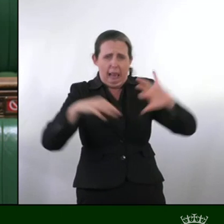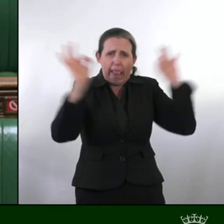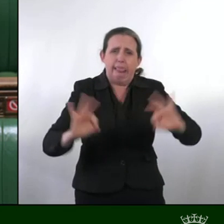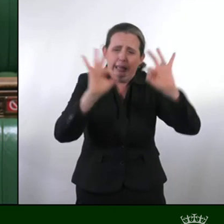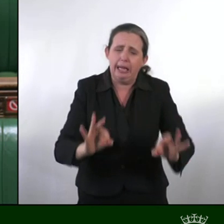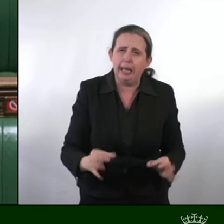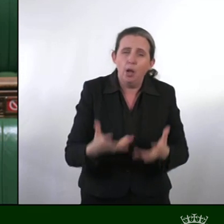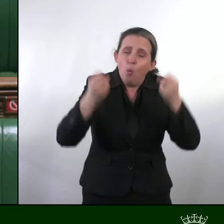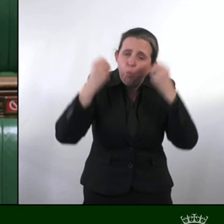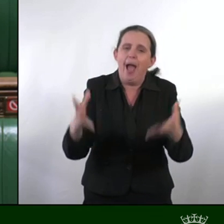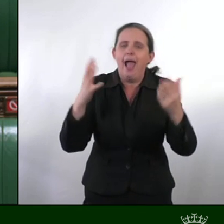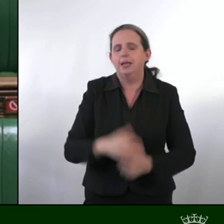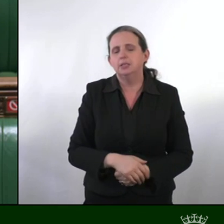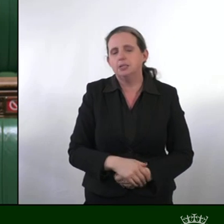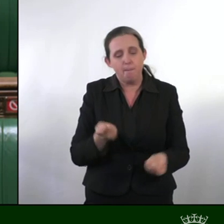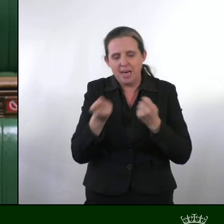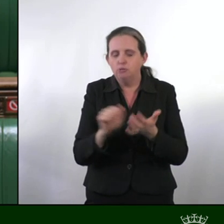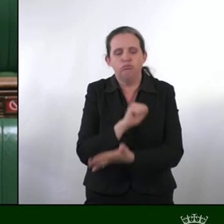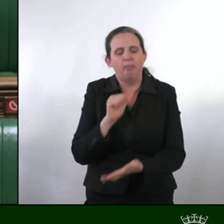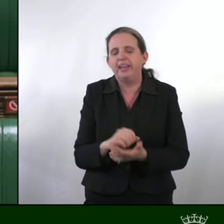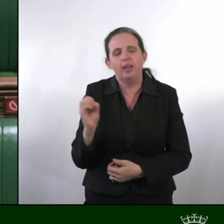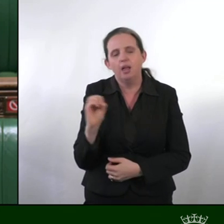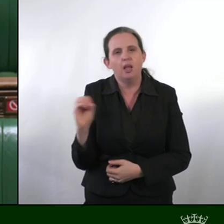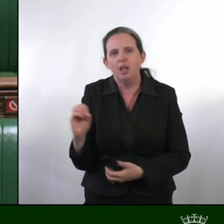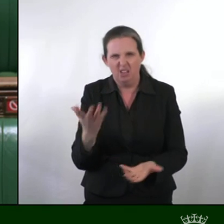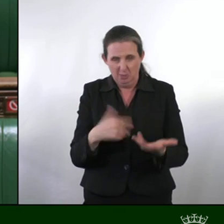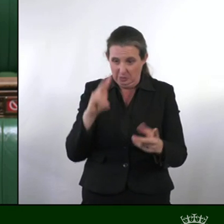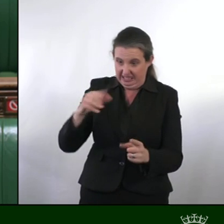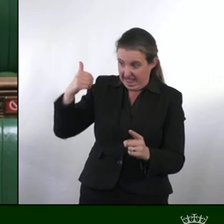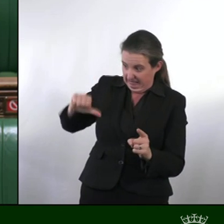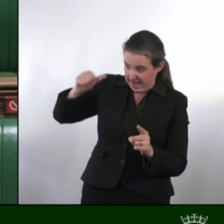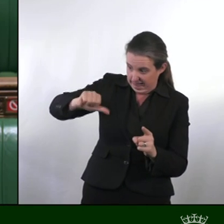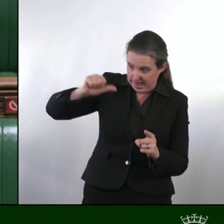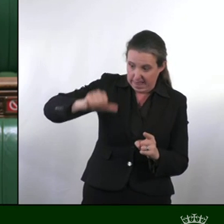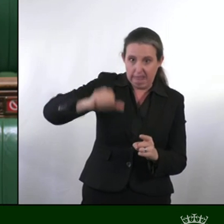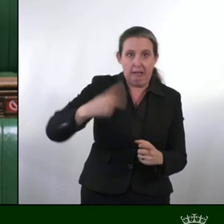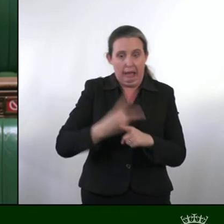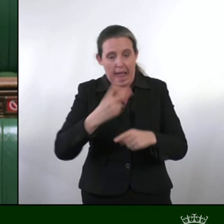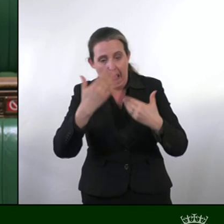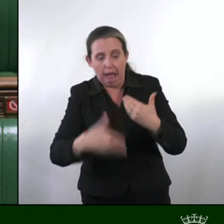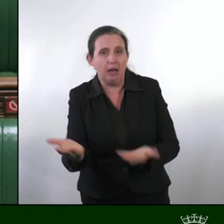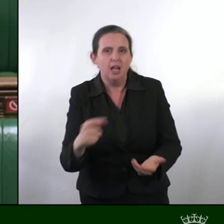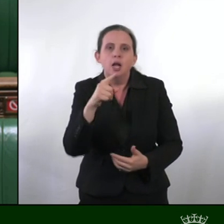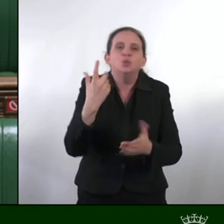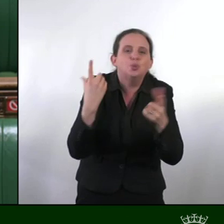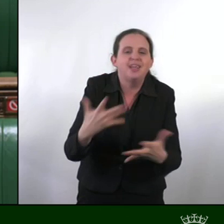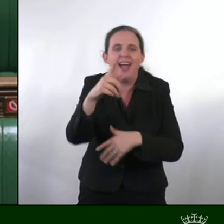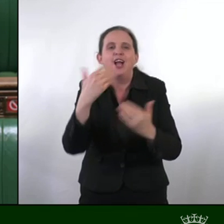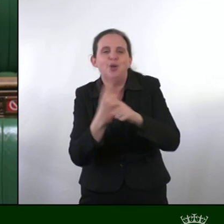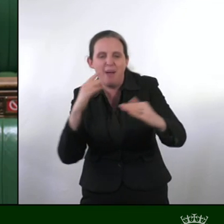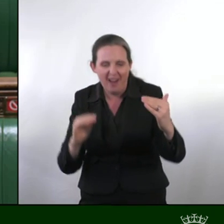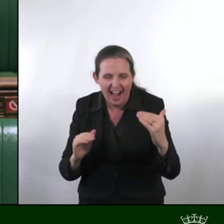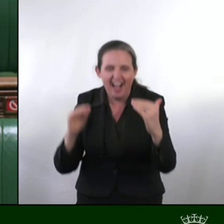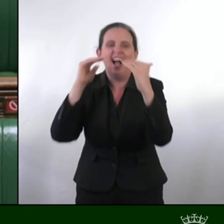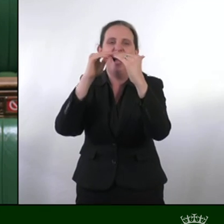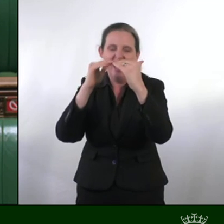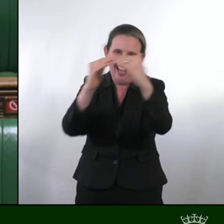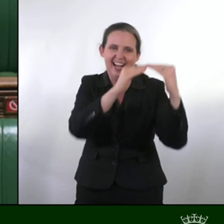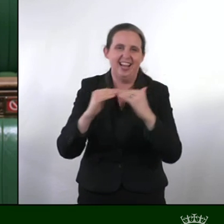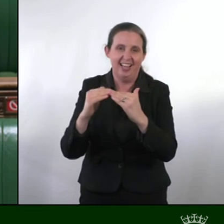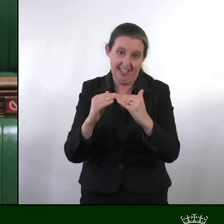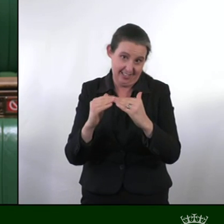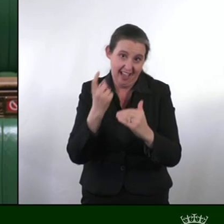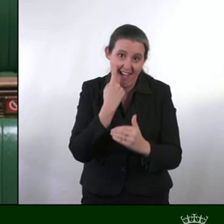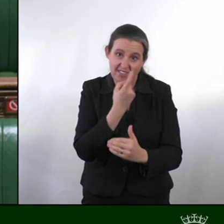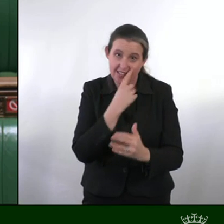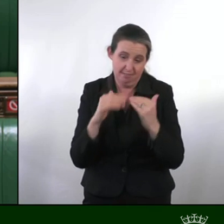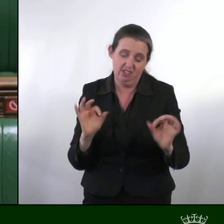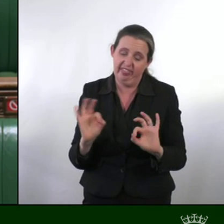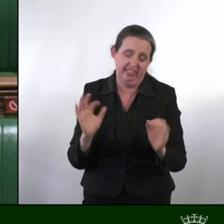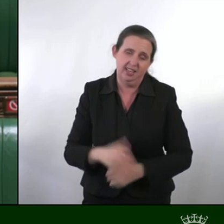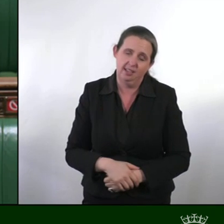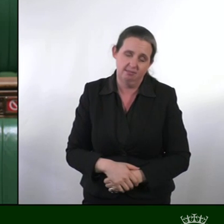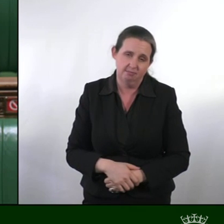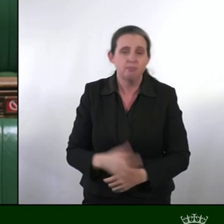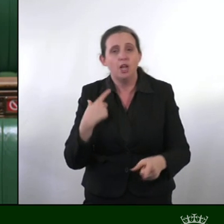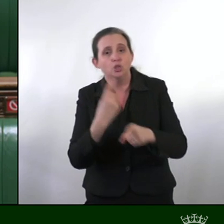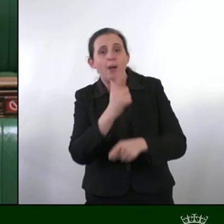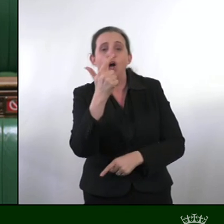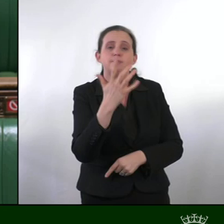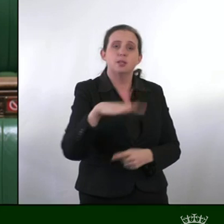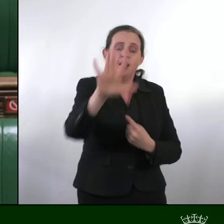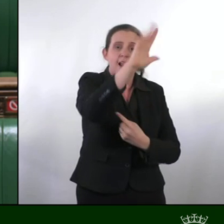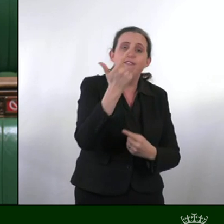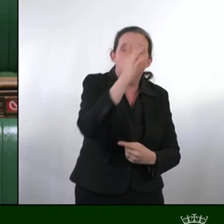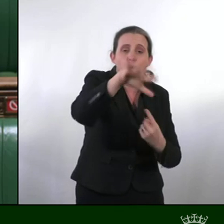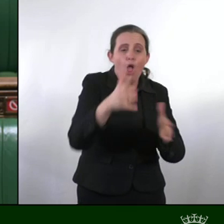This waste and mismanagement is part of a longer-term pattern, showing that claims today around levelling up simply do not match the evidence: hospitals in Liverpool and Sandwell left